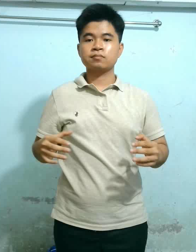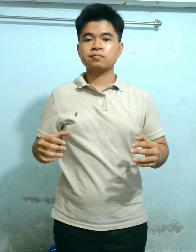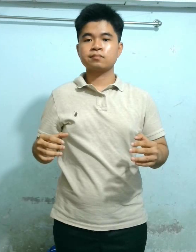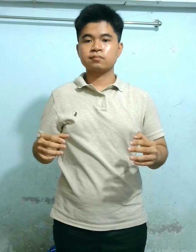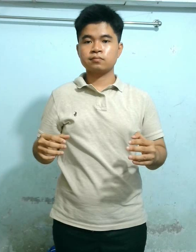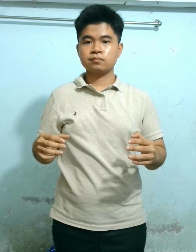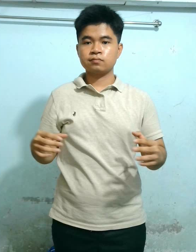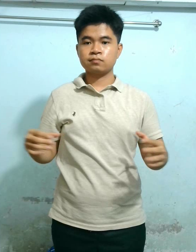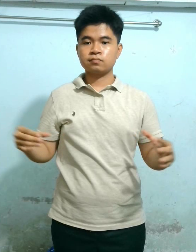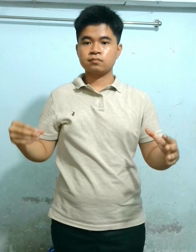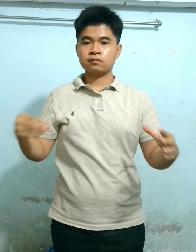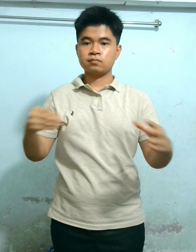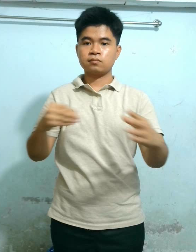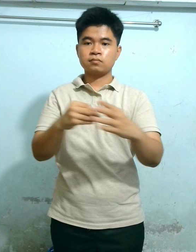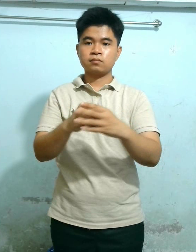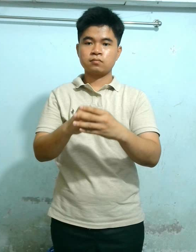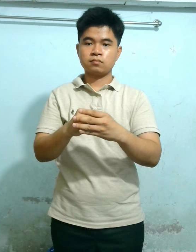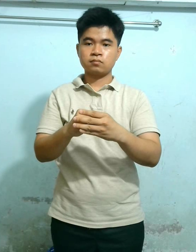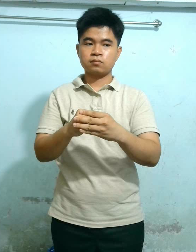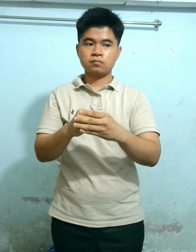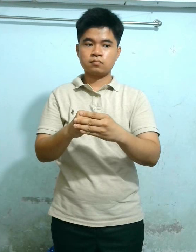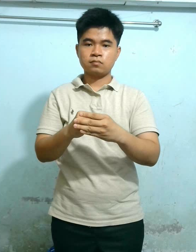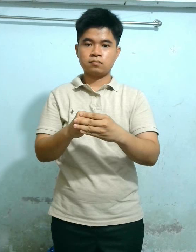nhom